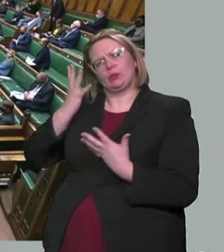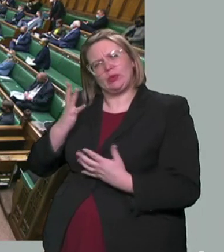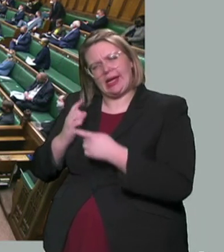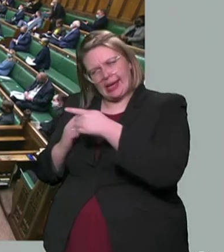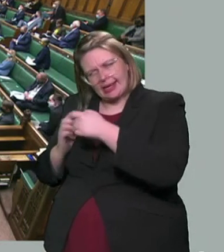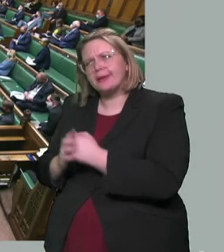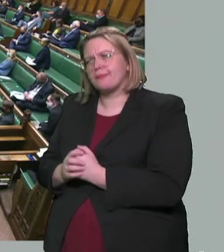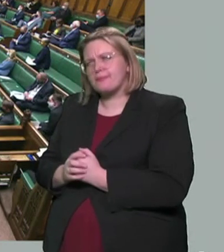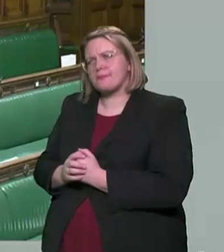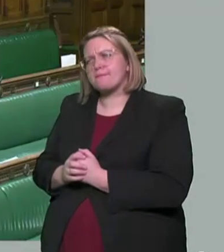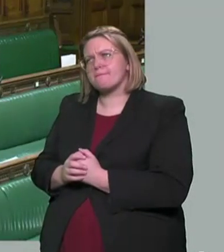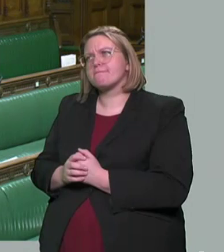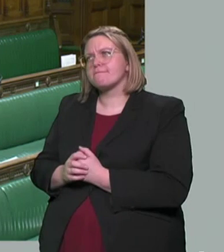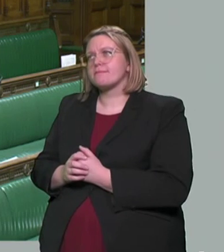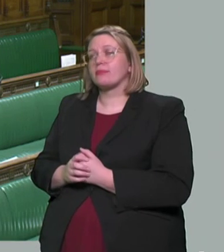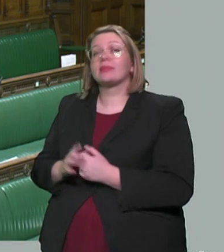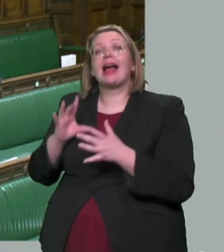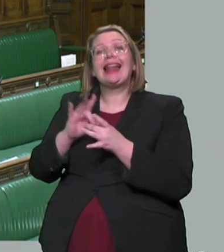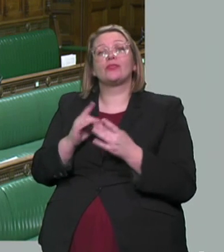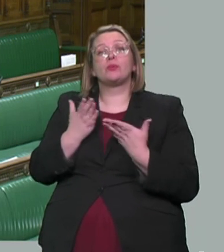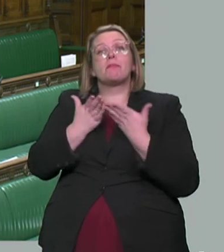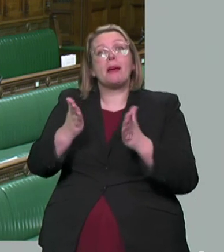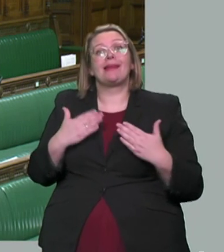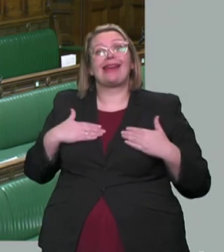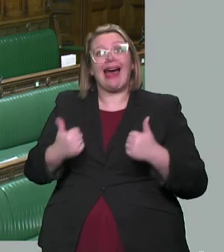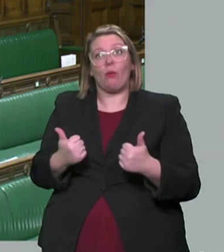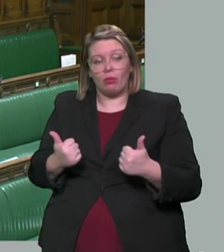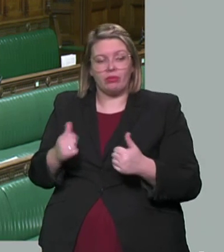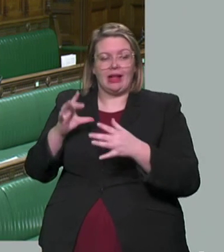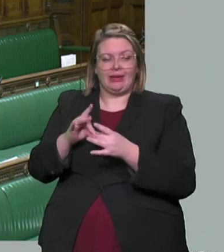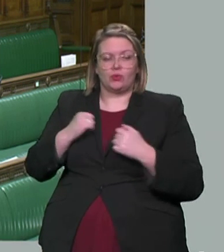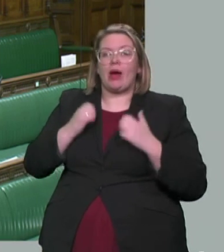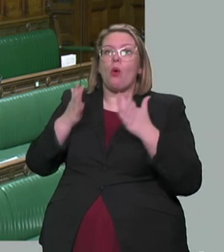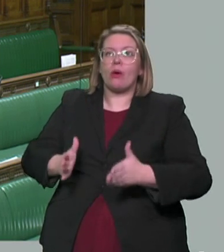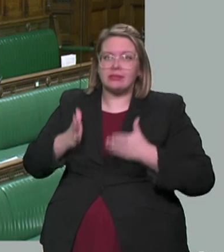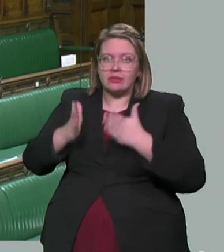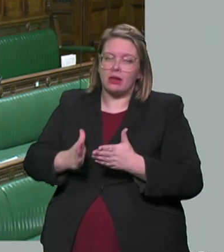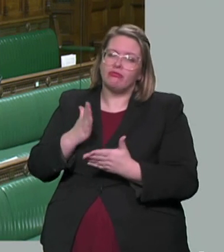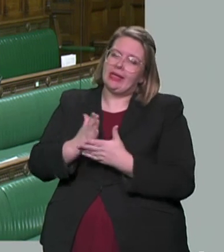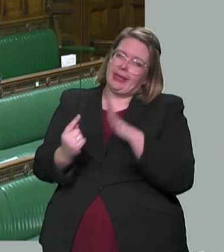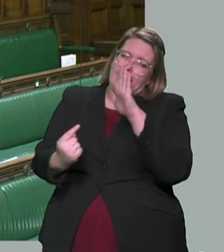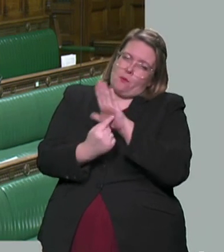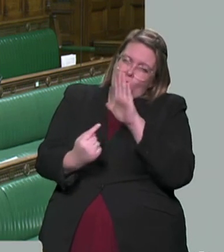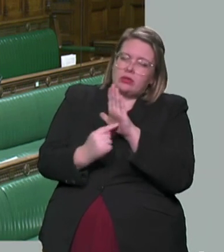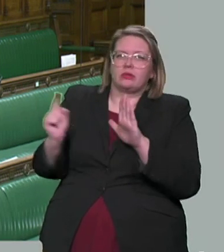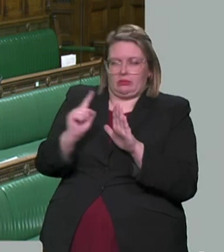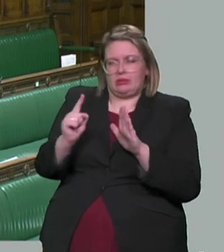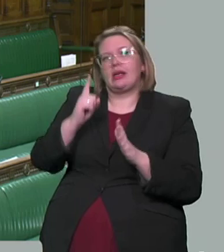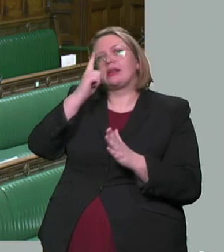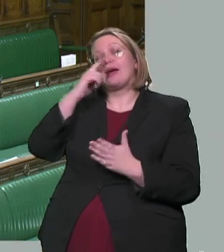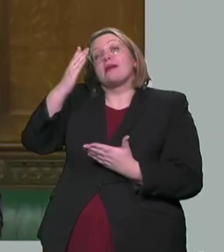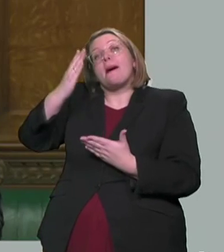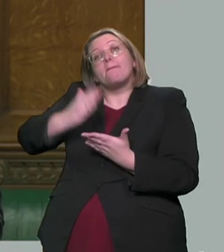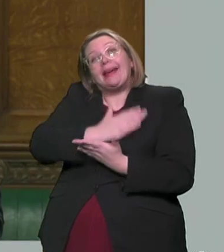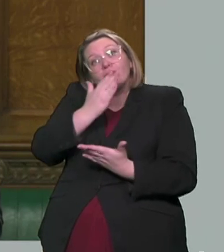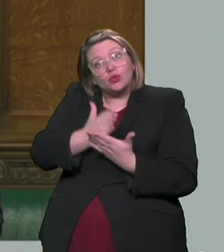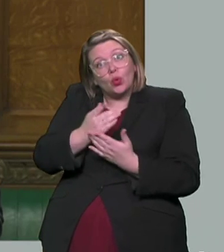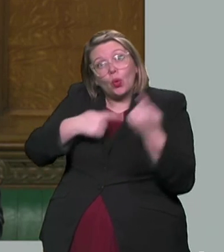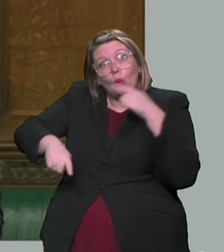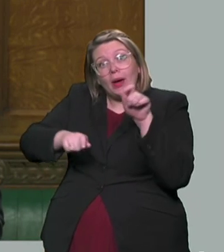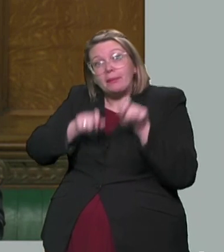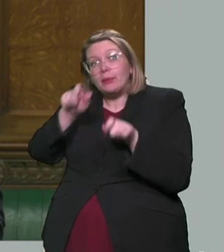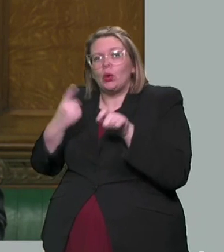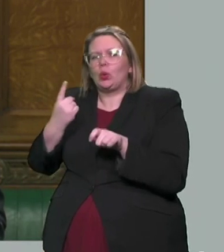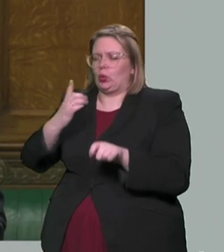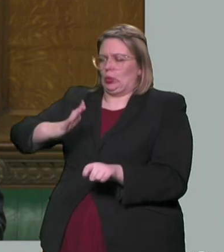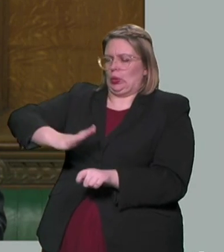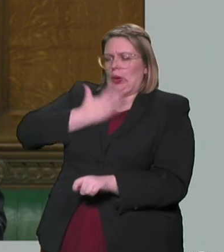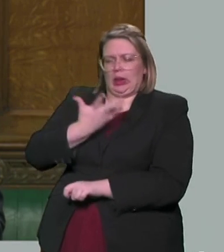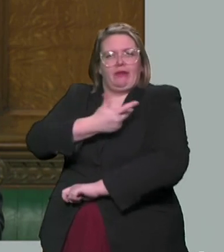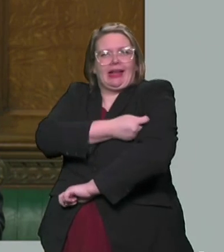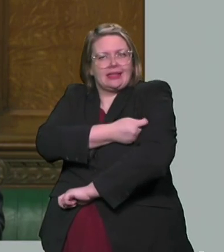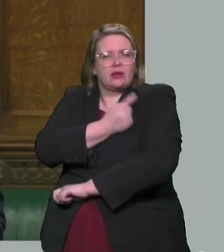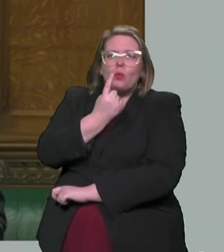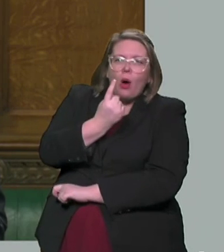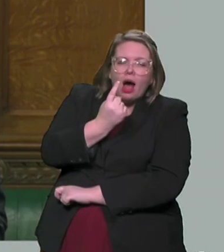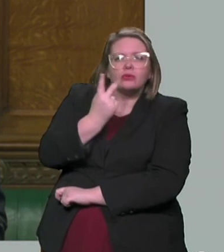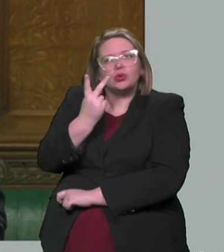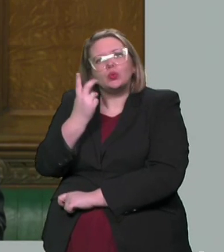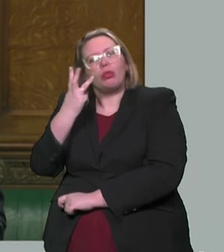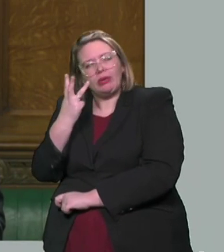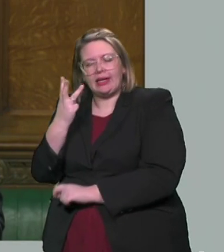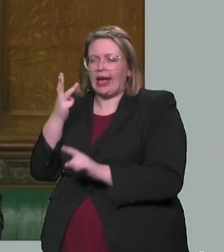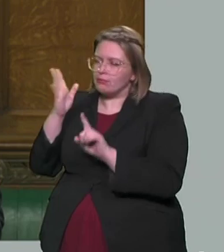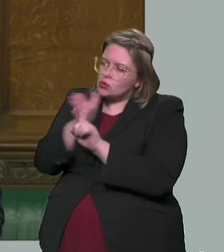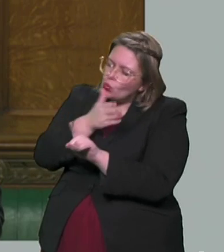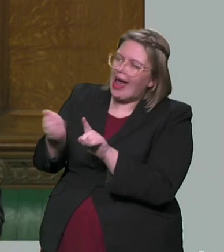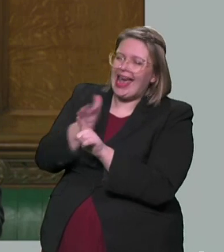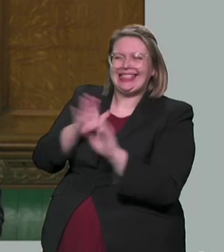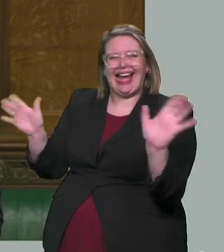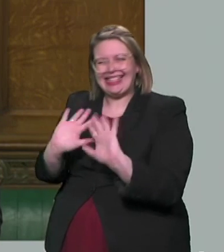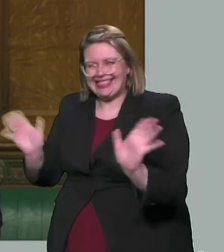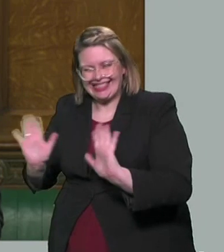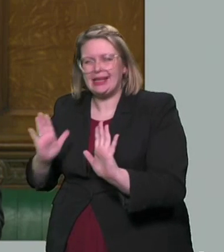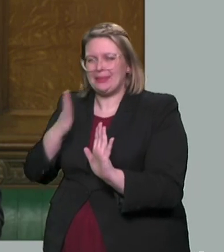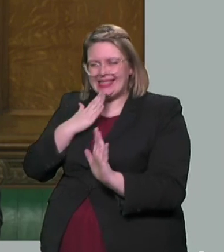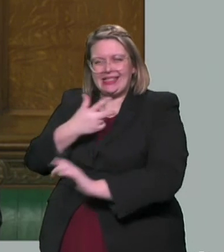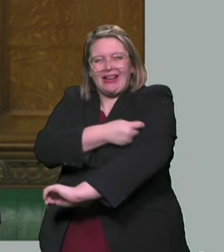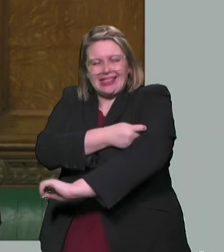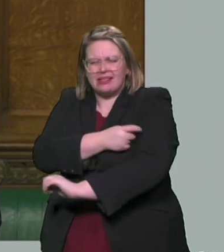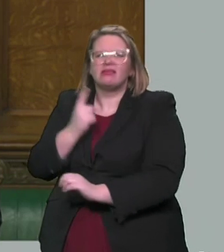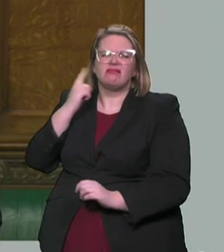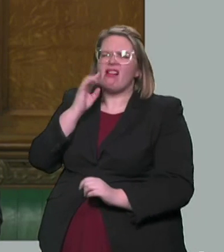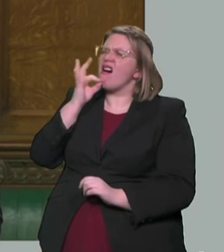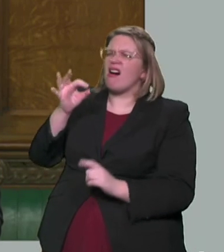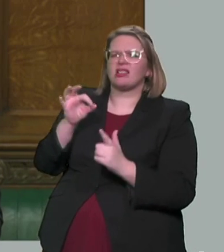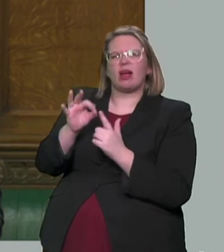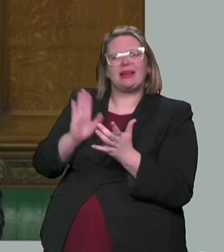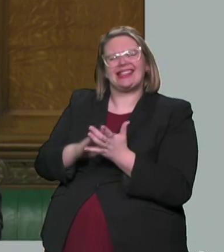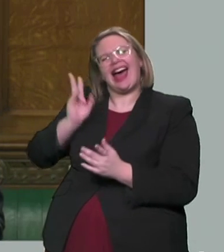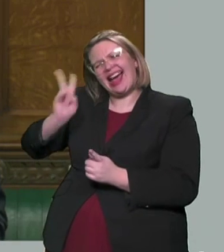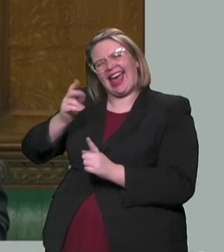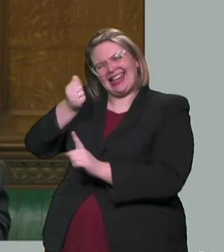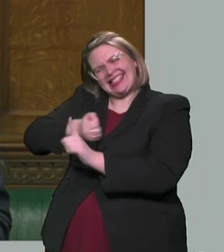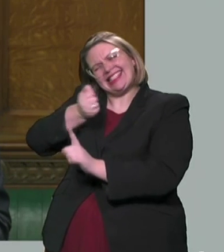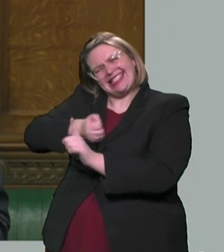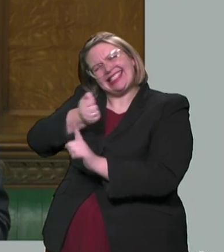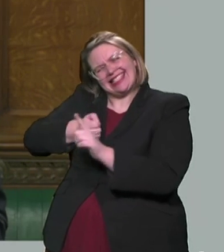One of the best things we could do, both for public health and for our hard-pressed hospitals, is to make sure that the small but significant number of people who refuse vaccination altogether are persuaded of the error of their ways, so can I ask my right honourable Friend to redouble the Government’s efforts?